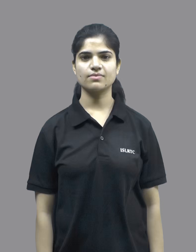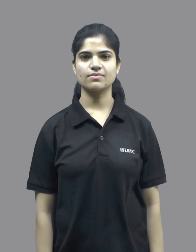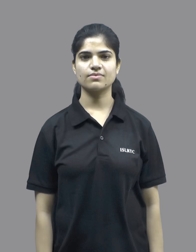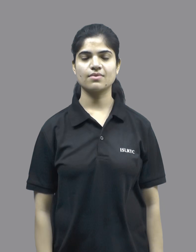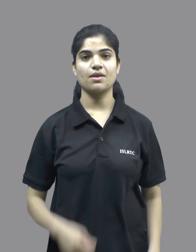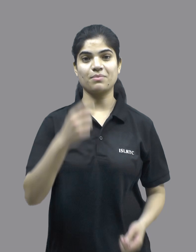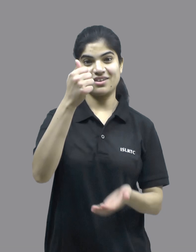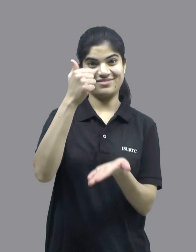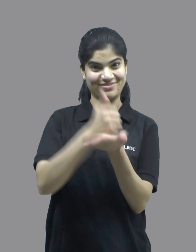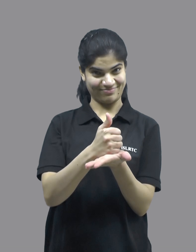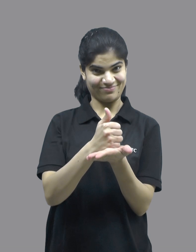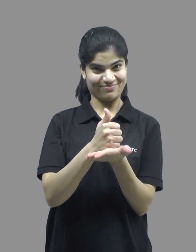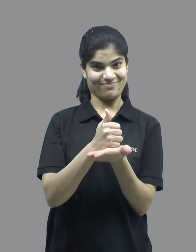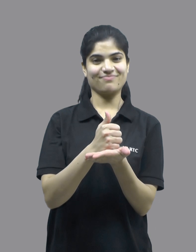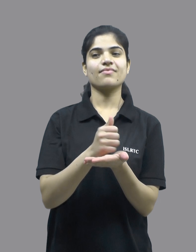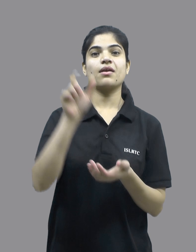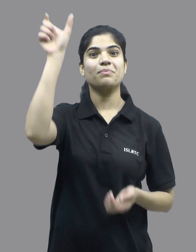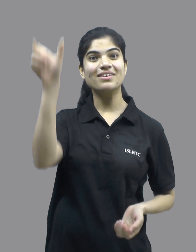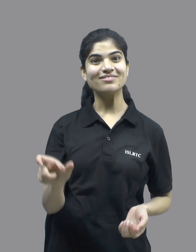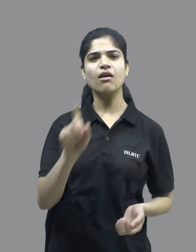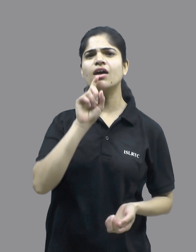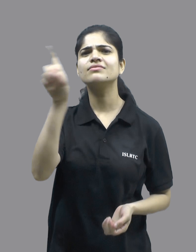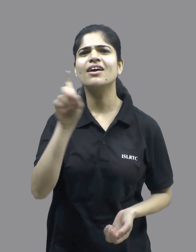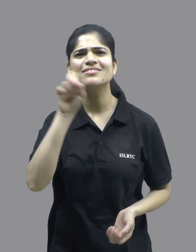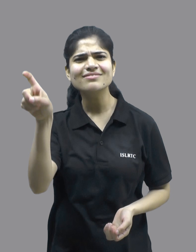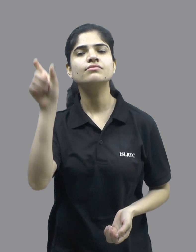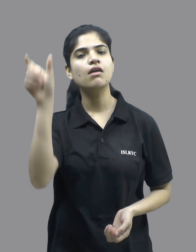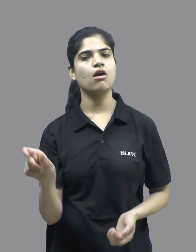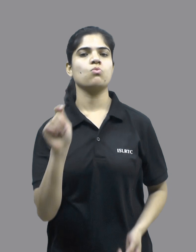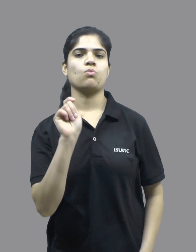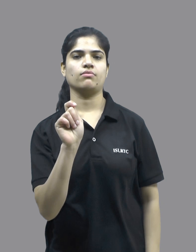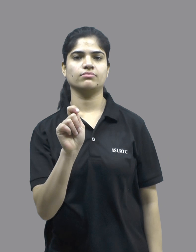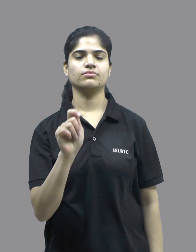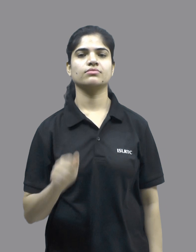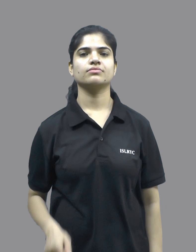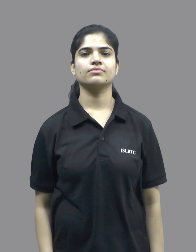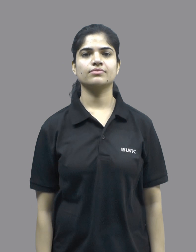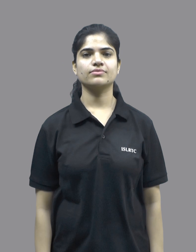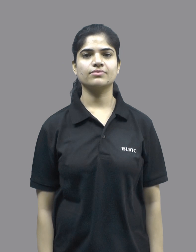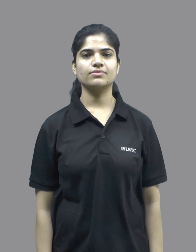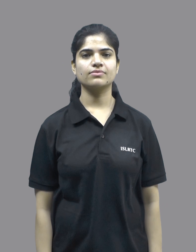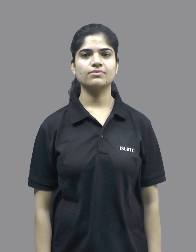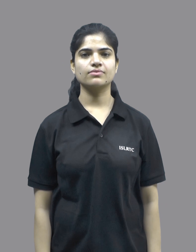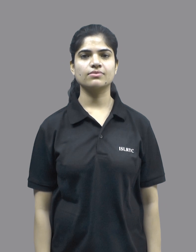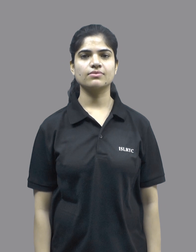Bank Teller